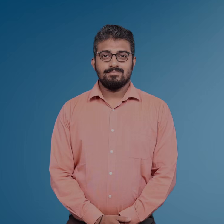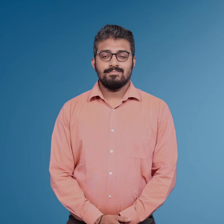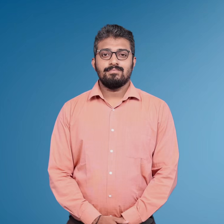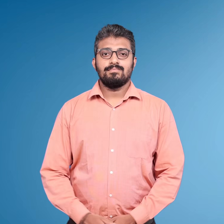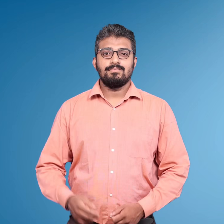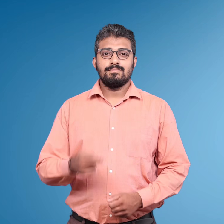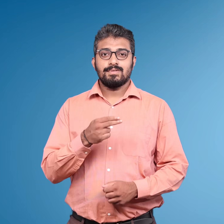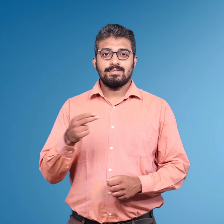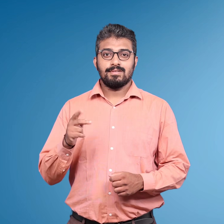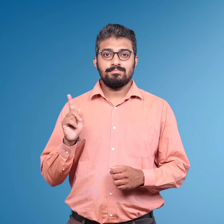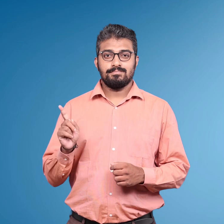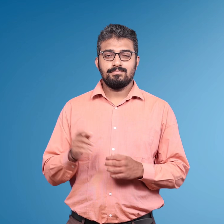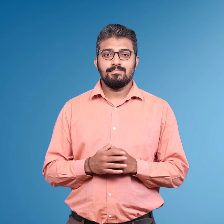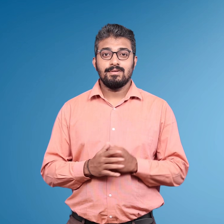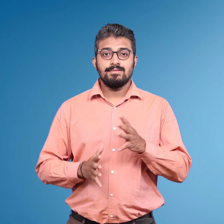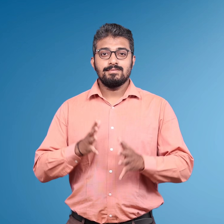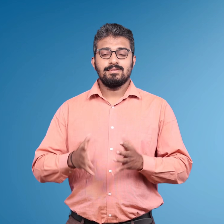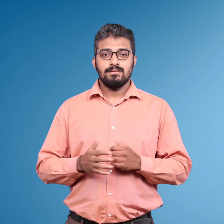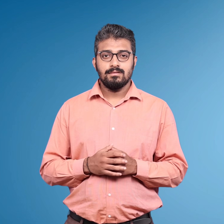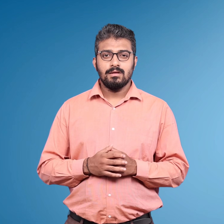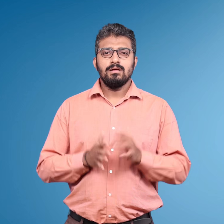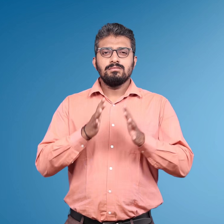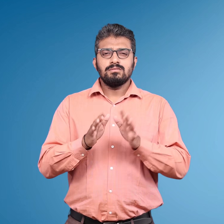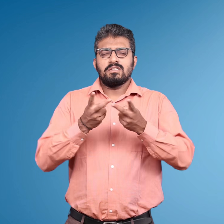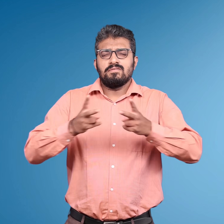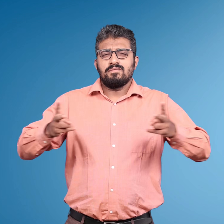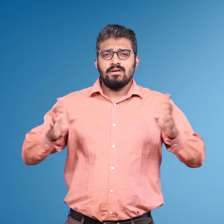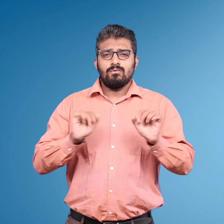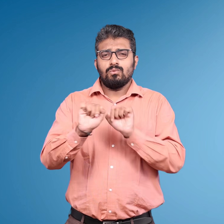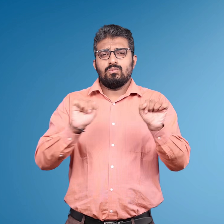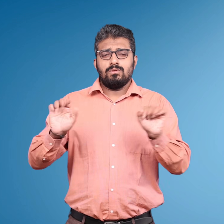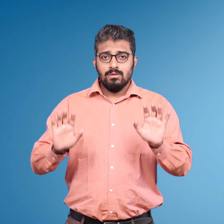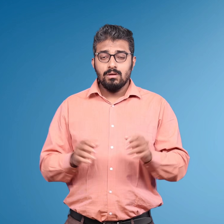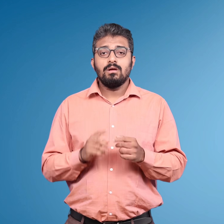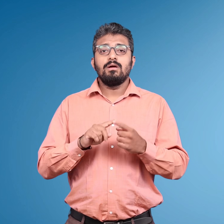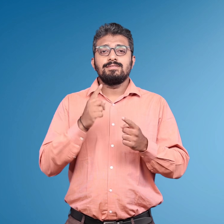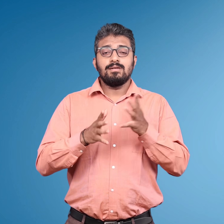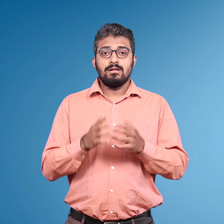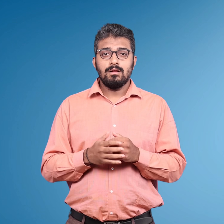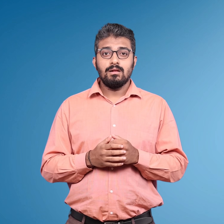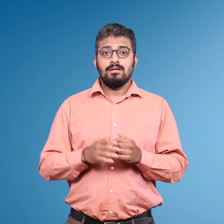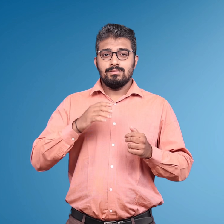Sewage. This sound refers to sewage.